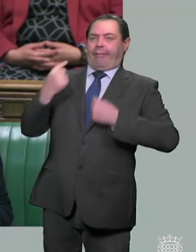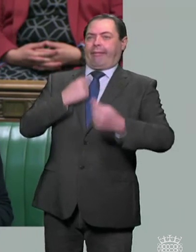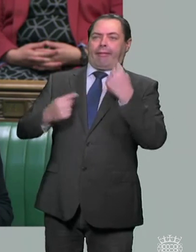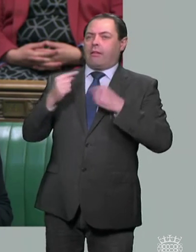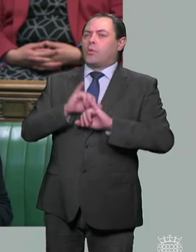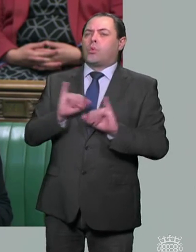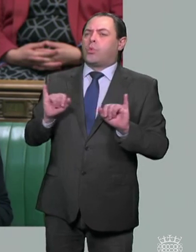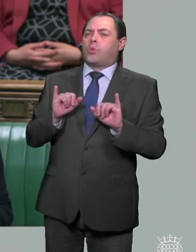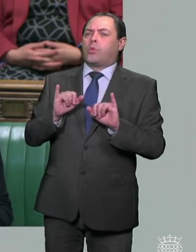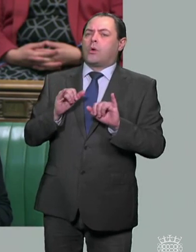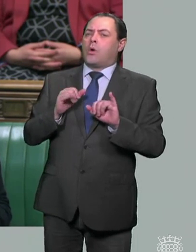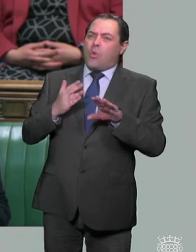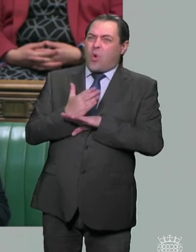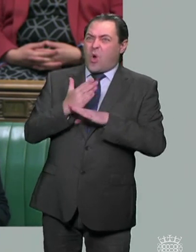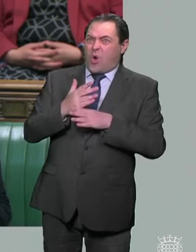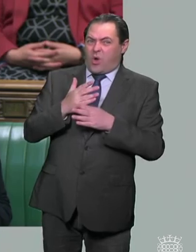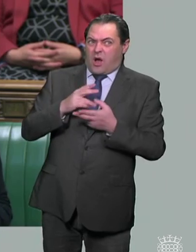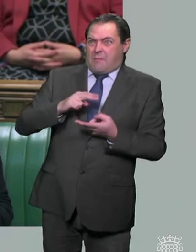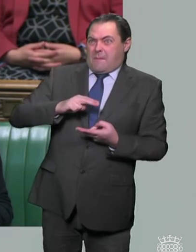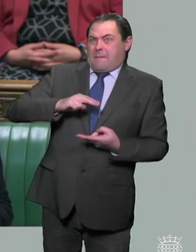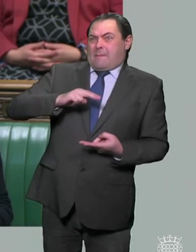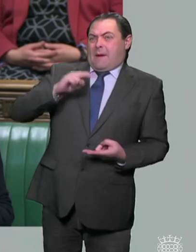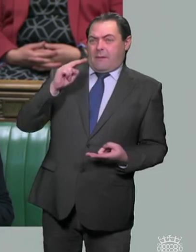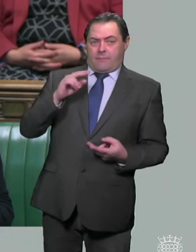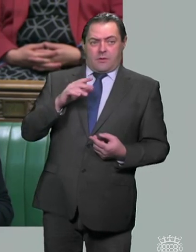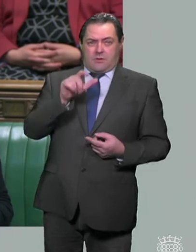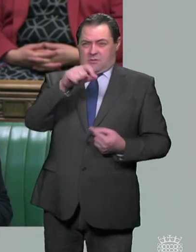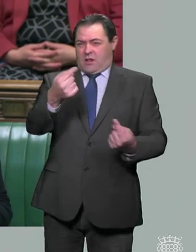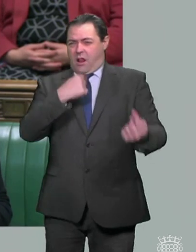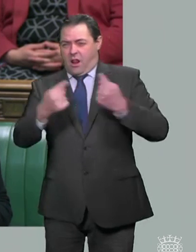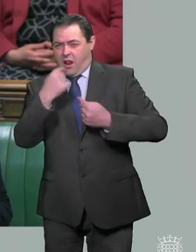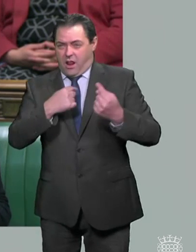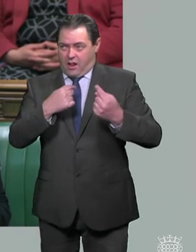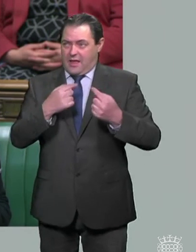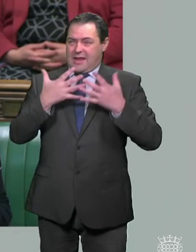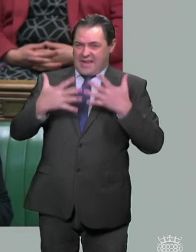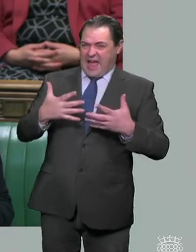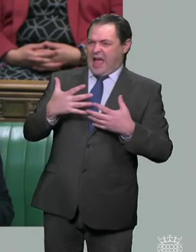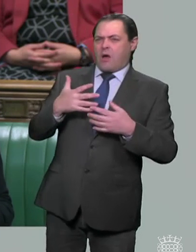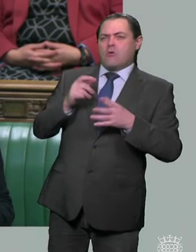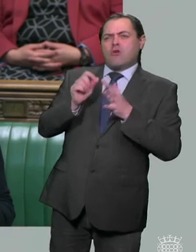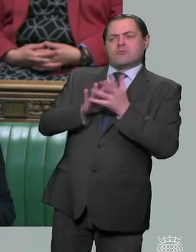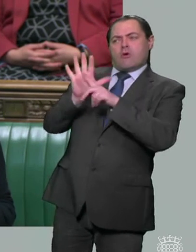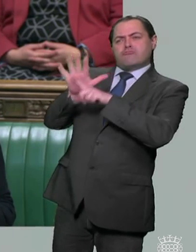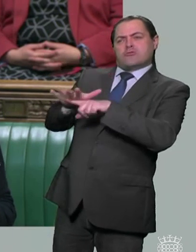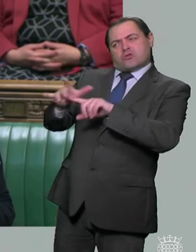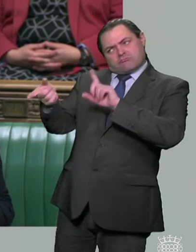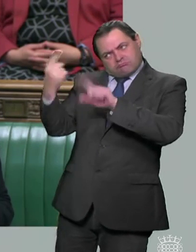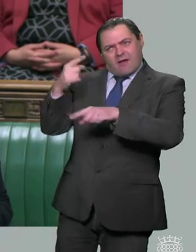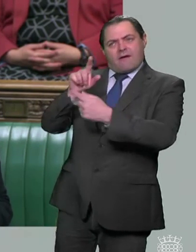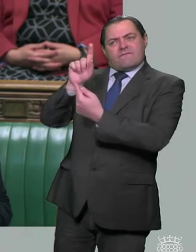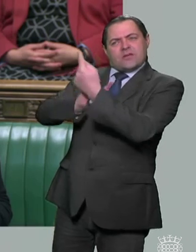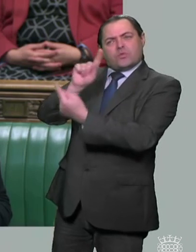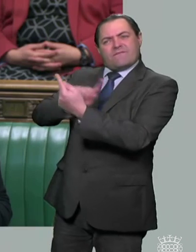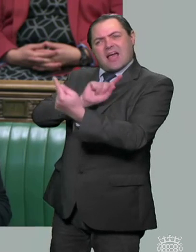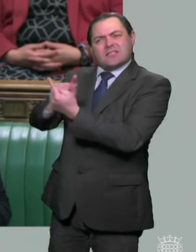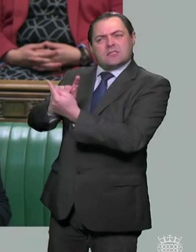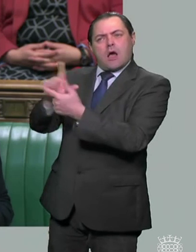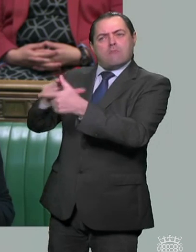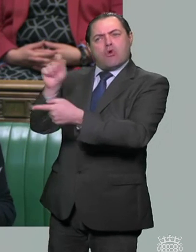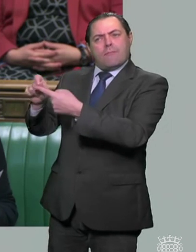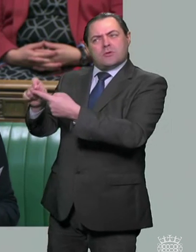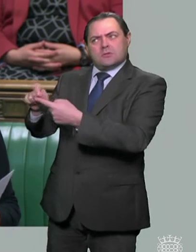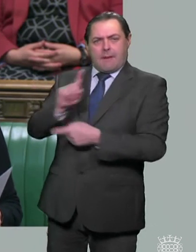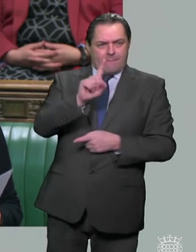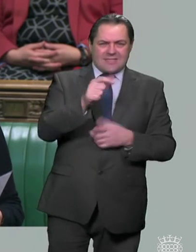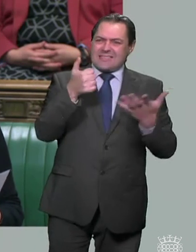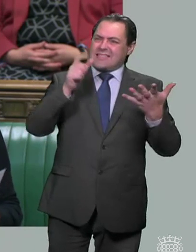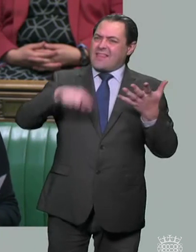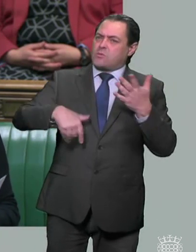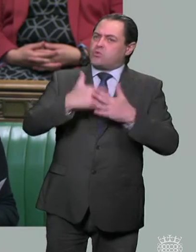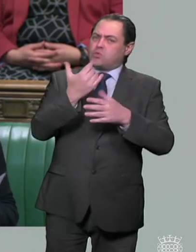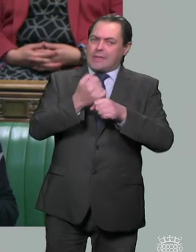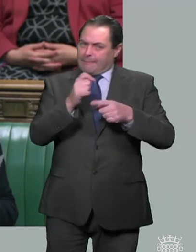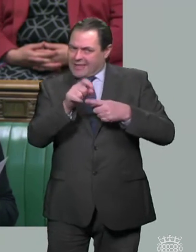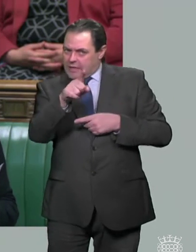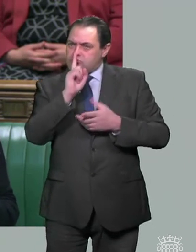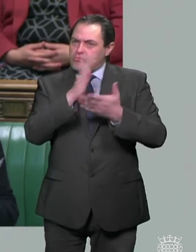Their workloads are under extreme pressure and this is not helped by the Prime Minister making demands about appointments while he has still failed on his manifesto pledge to recruit 6,000 more GPs.